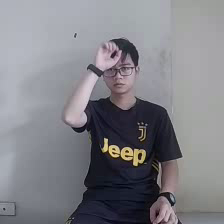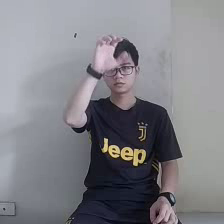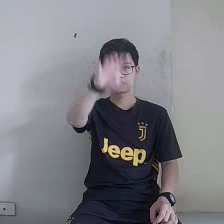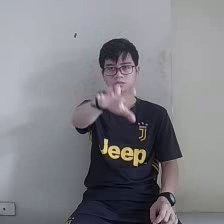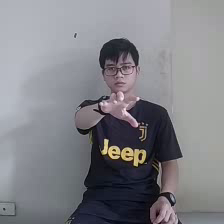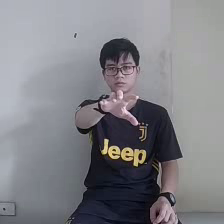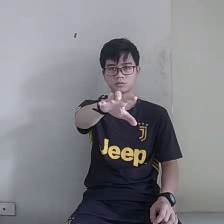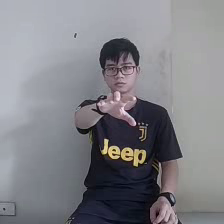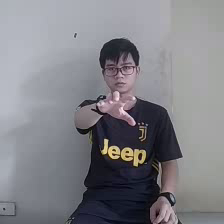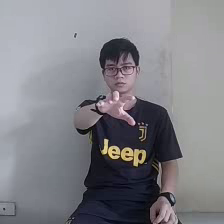Dạy dỗ